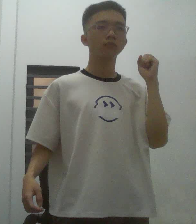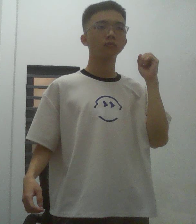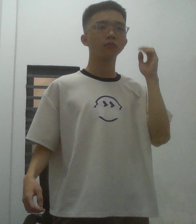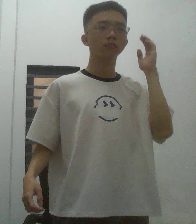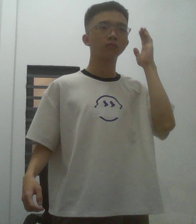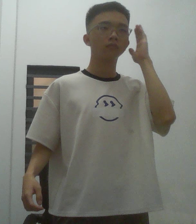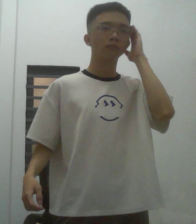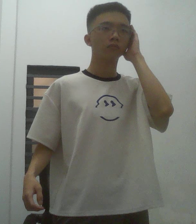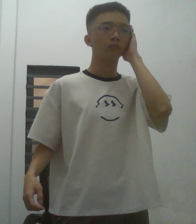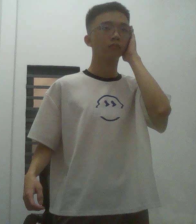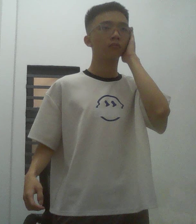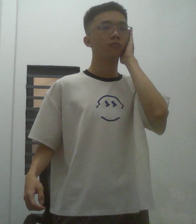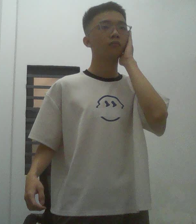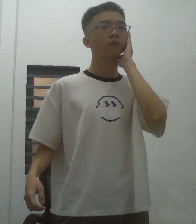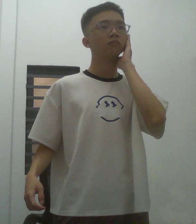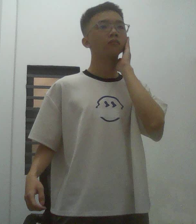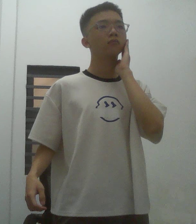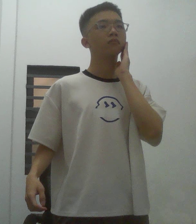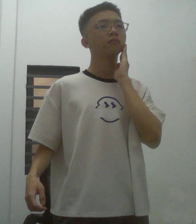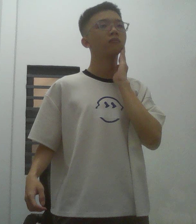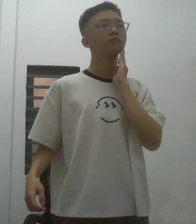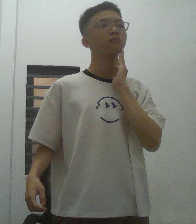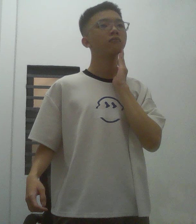dep